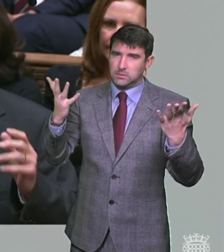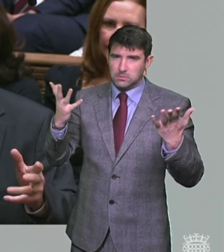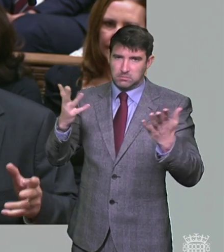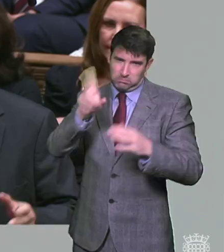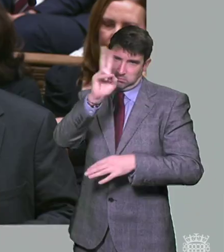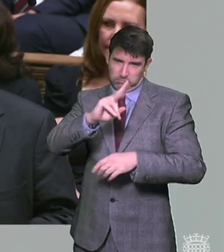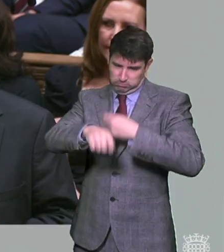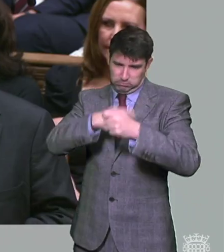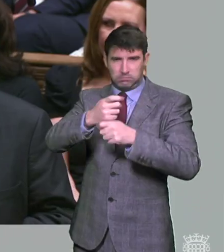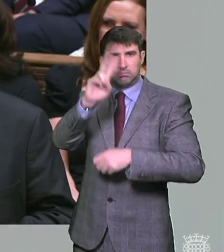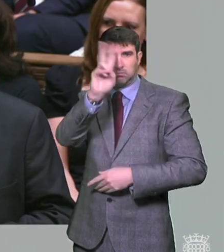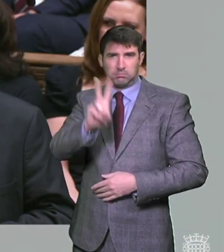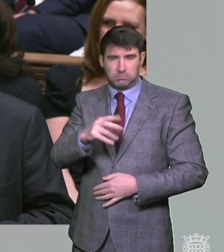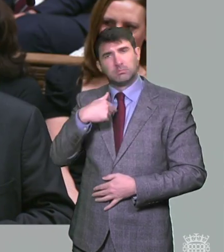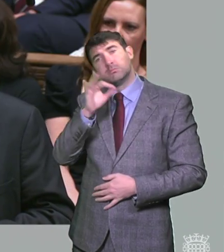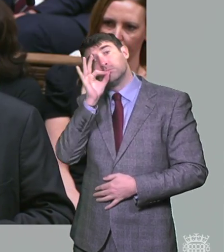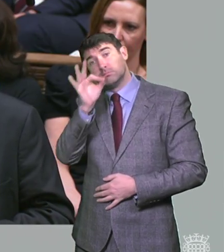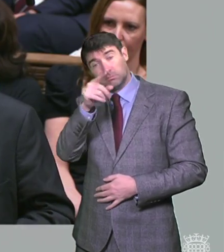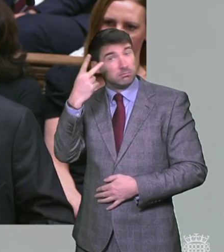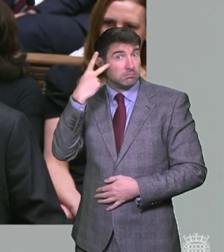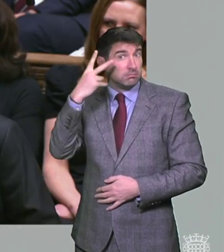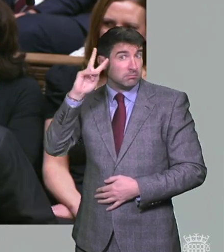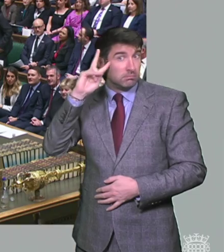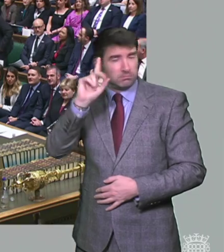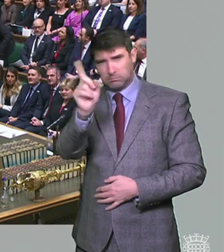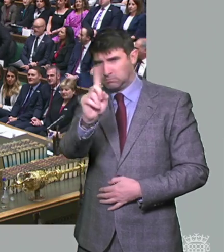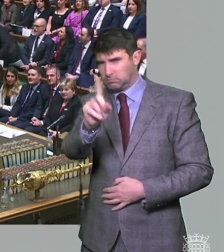Now that he is Prime Minister, will he change his mind?